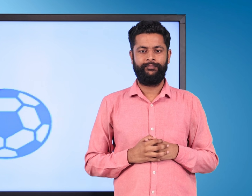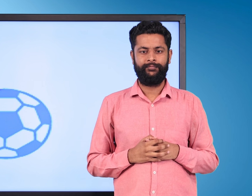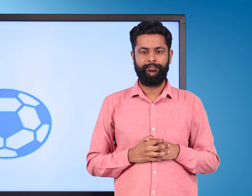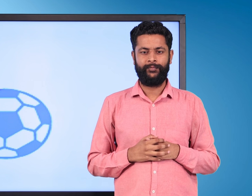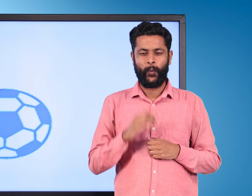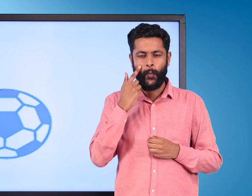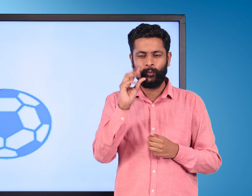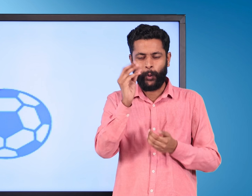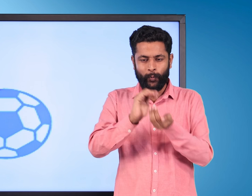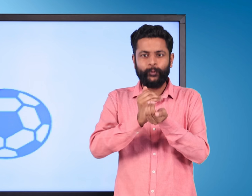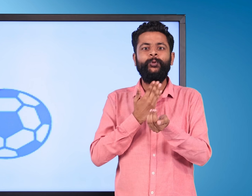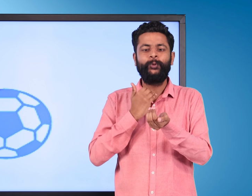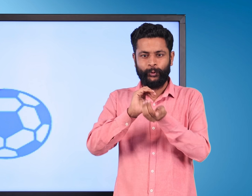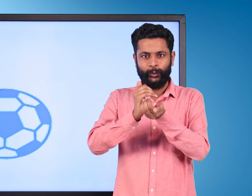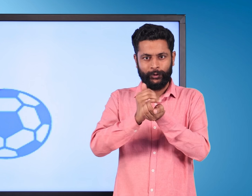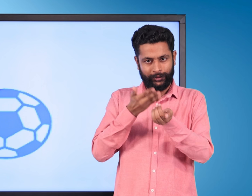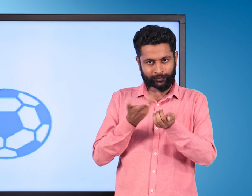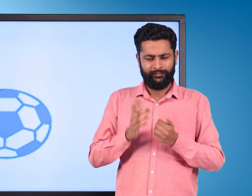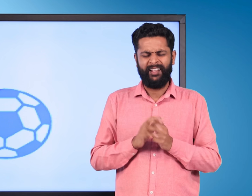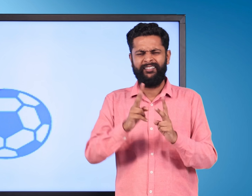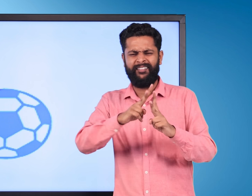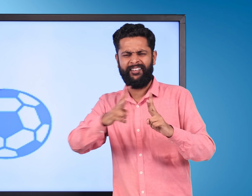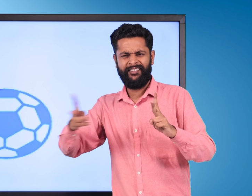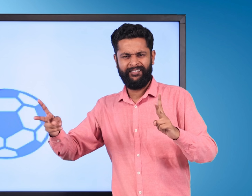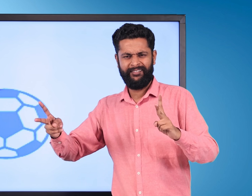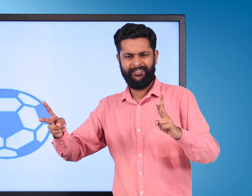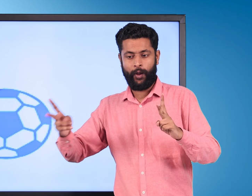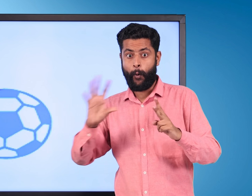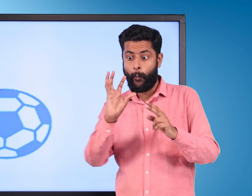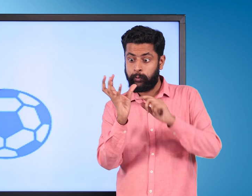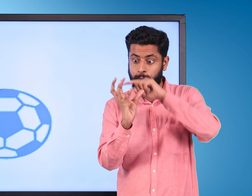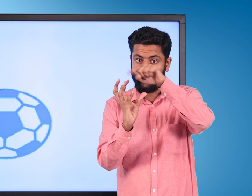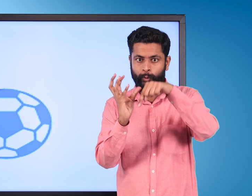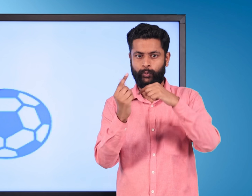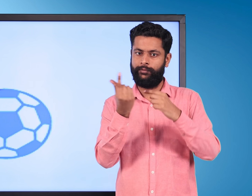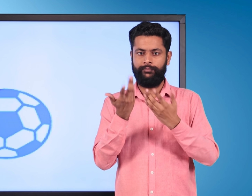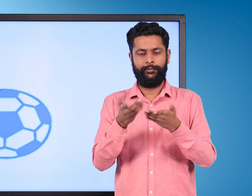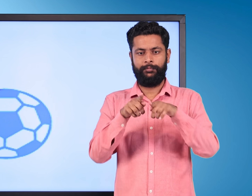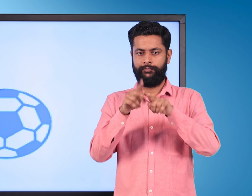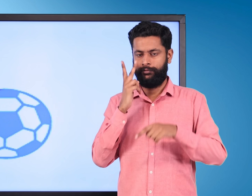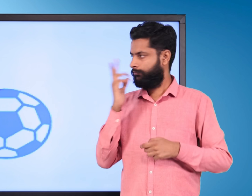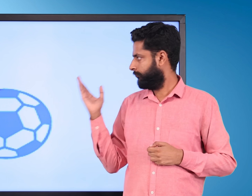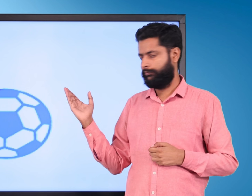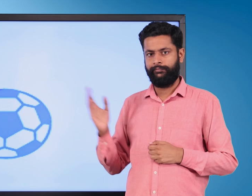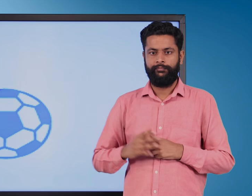a laddu, etc. are spheres.